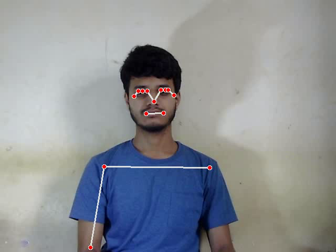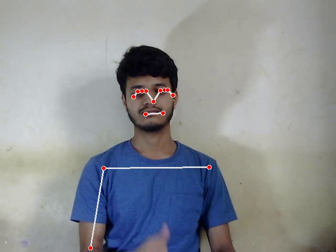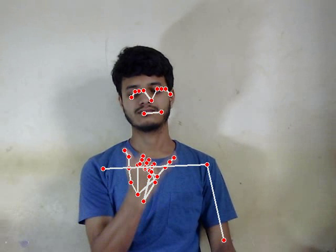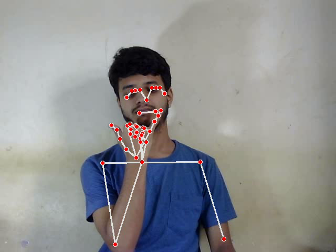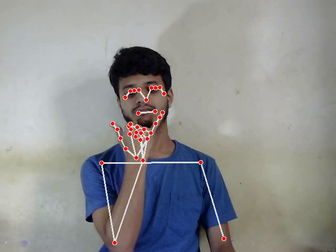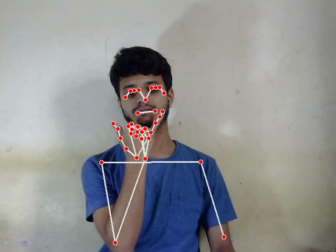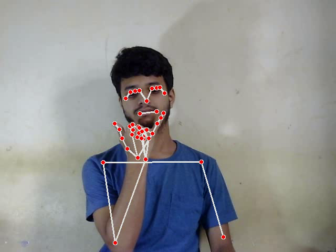wrong